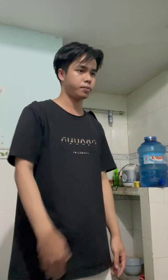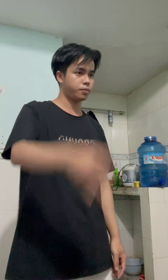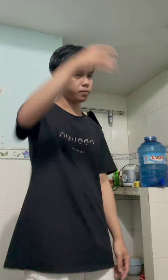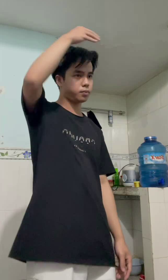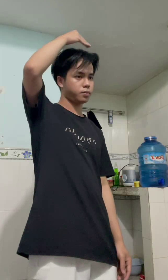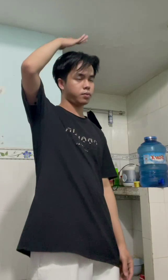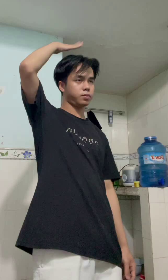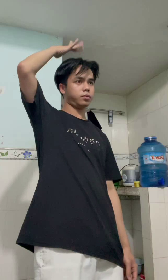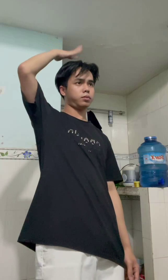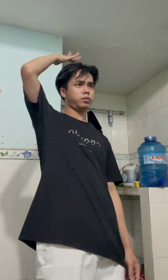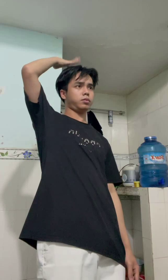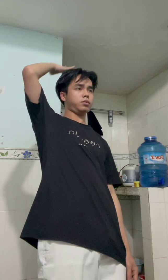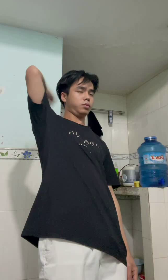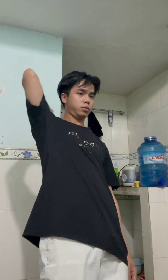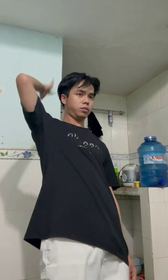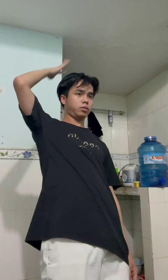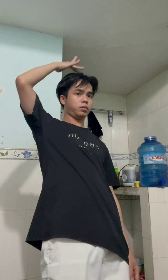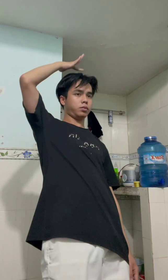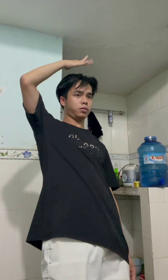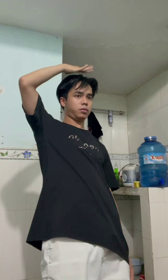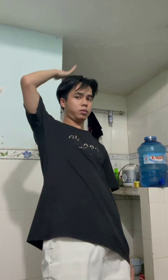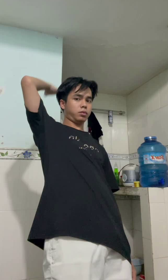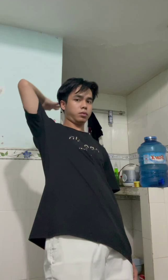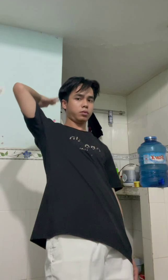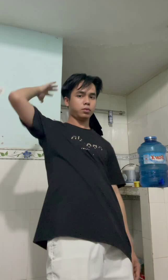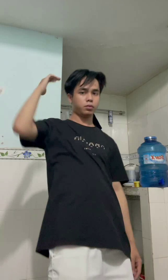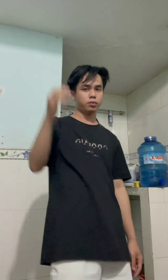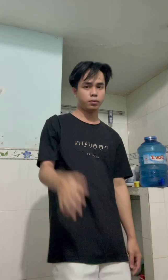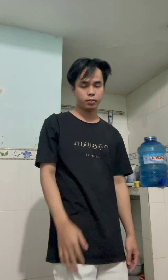vo ly